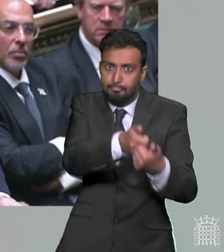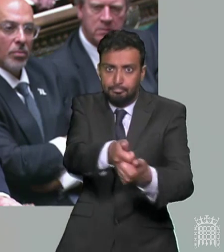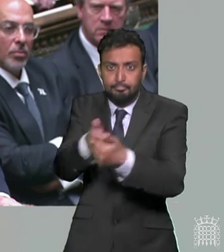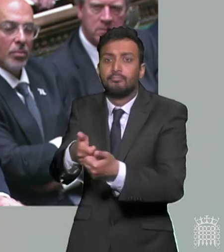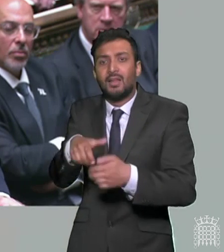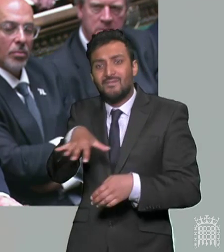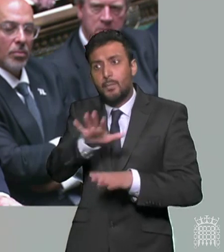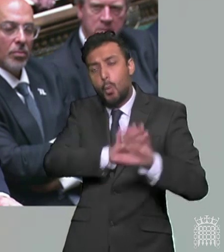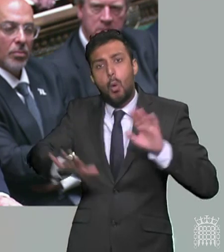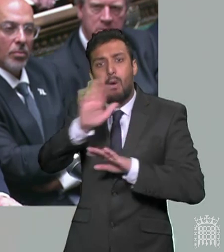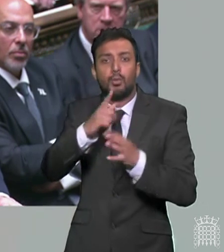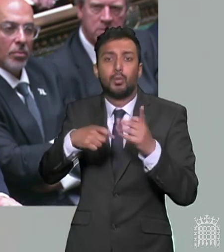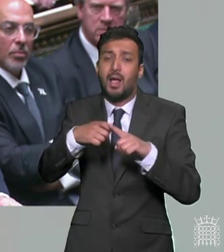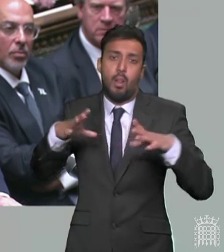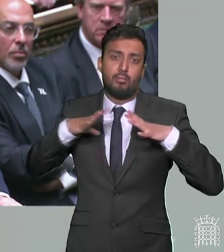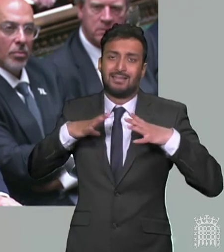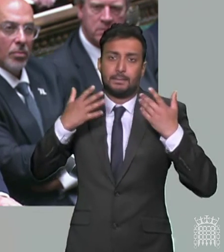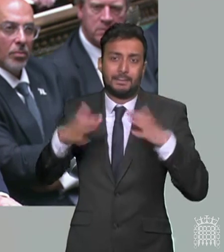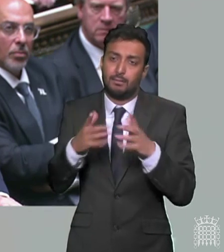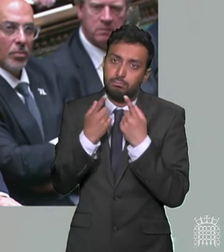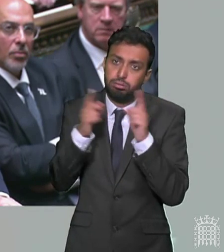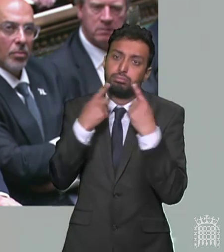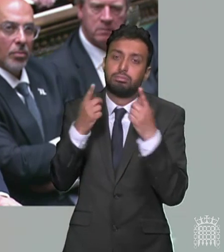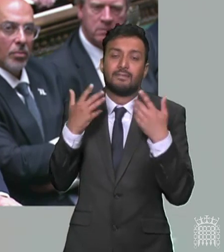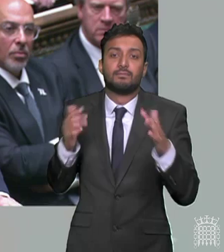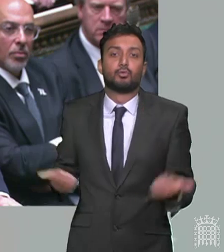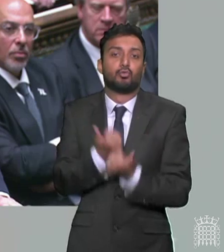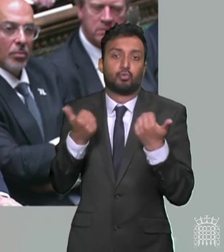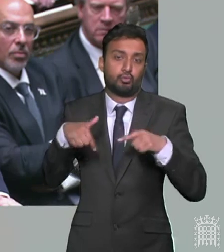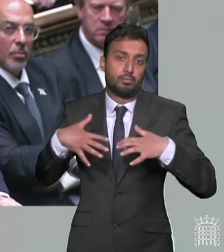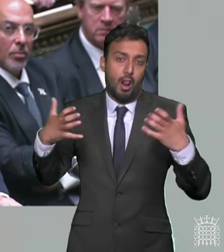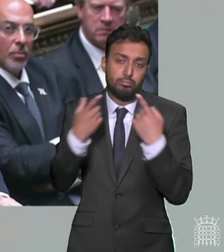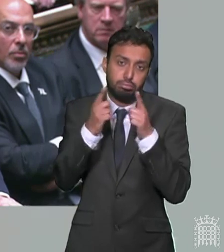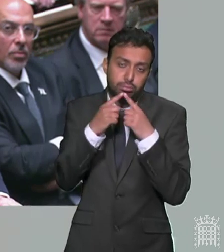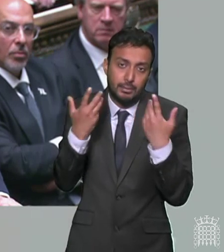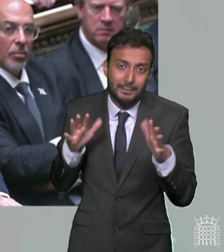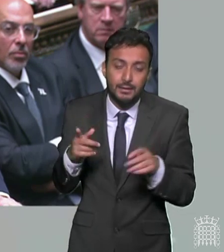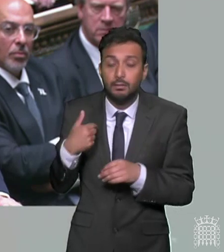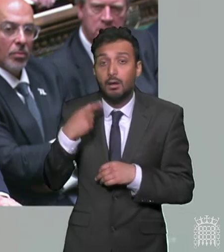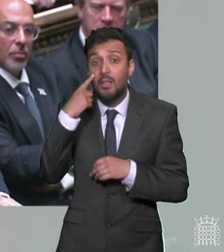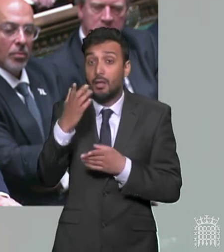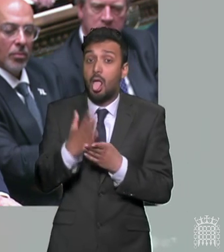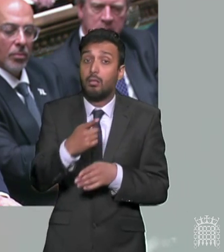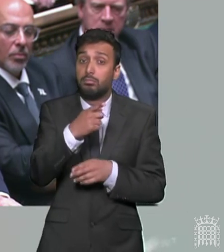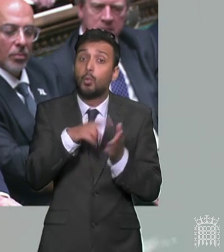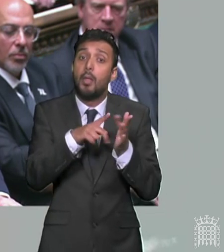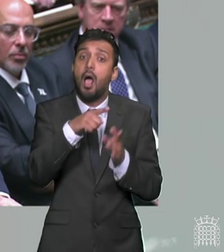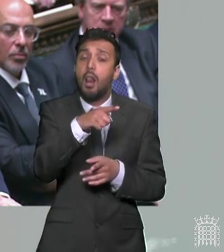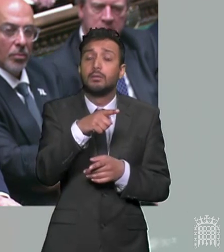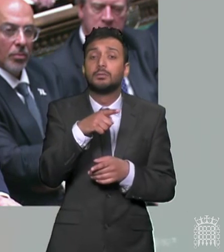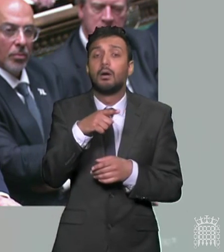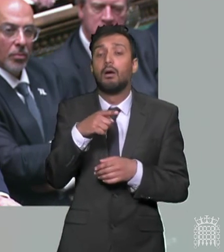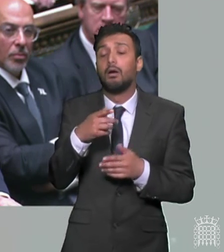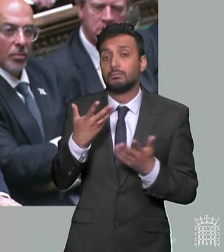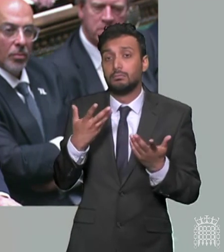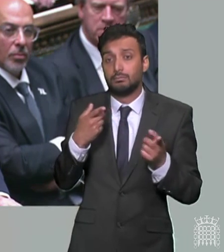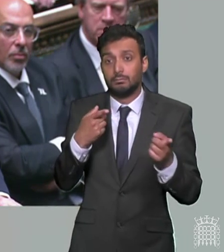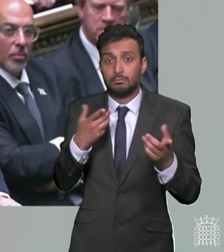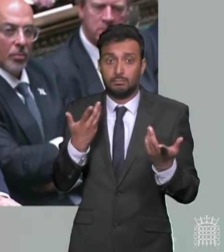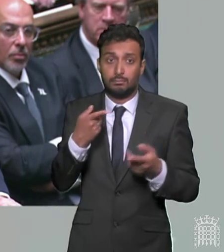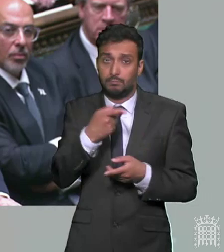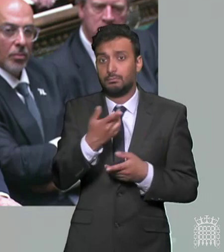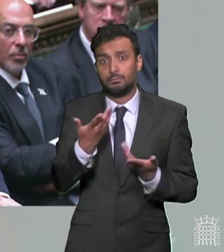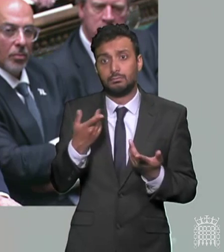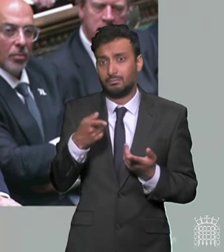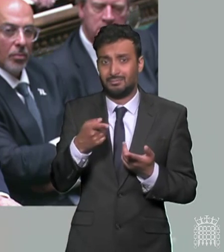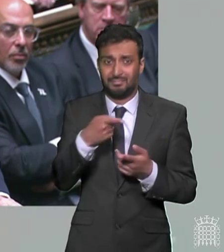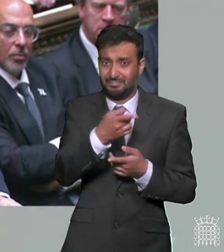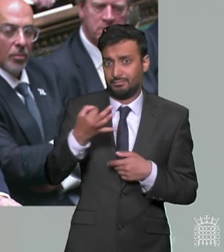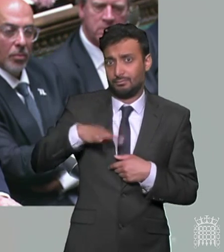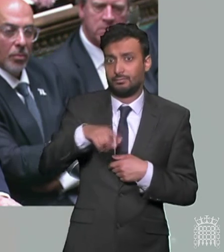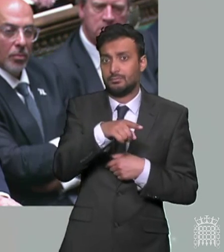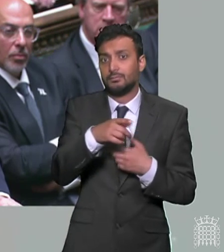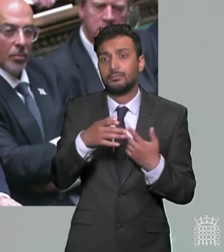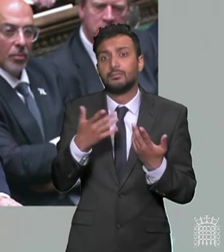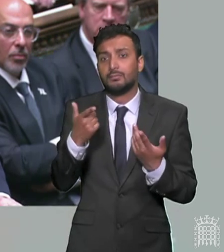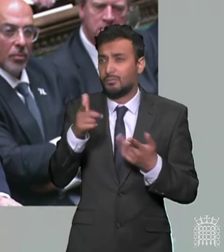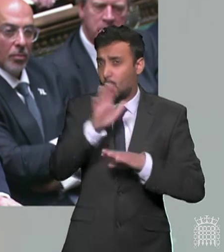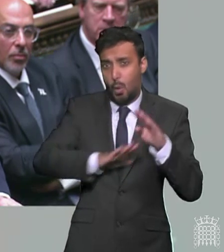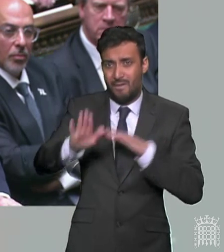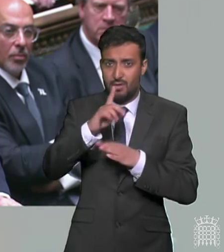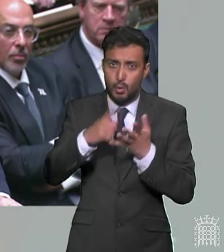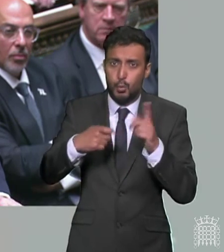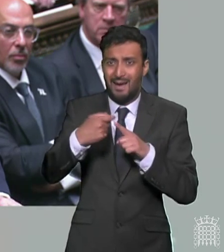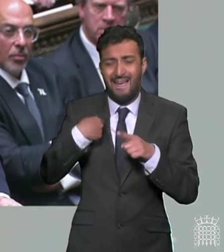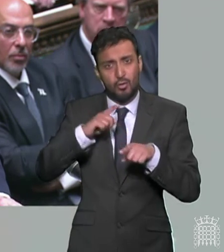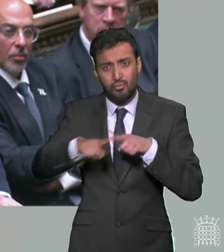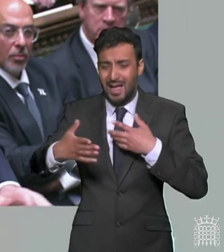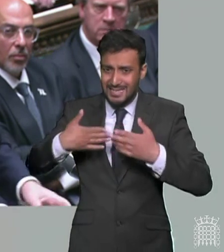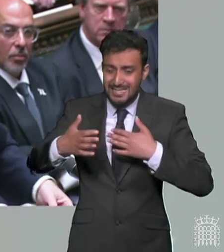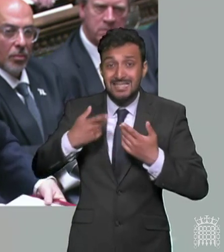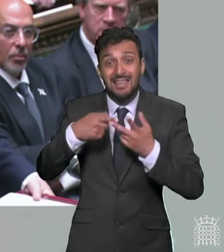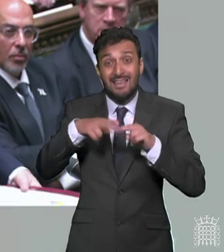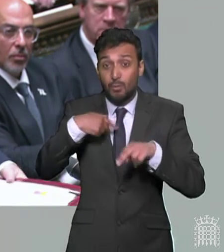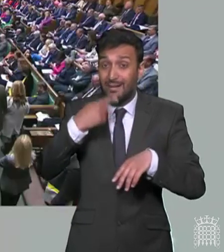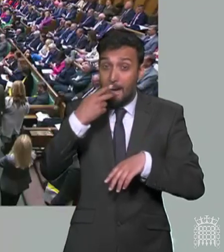I may say that I also think it would be an advantage to the people of Northern Ireland, in tackling the issues that we all face across the UK, if Stormont were to be restored.